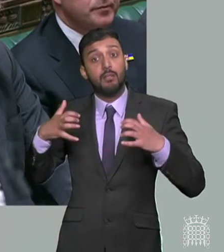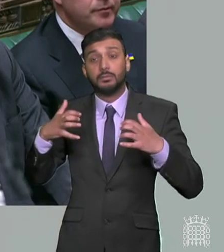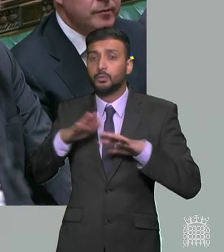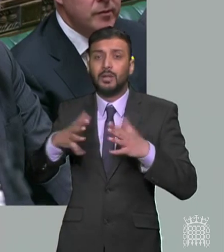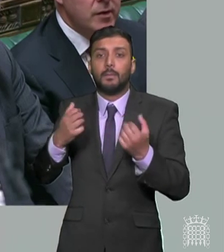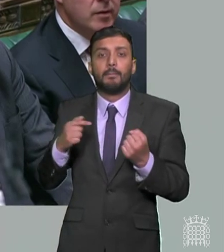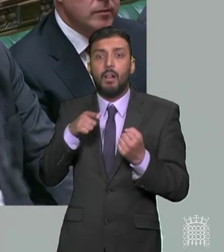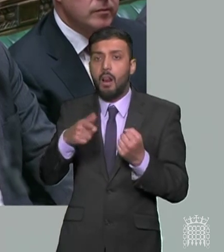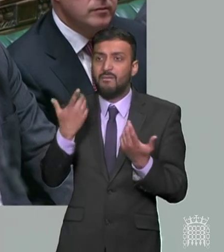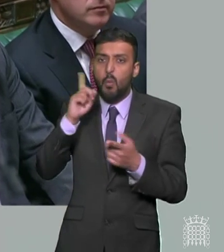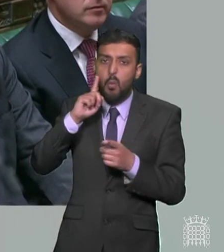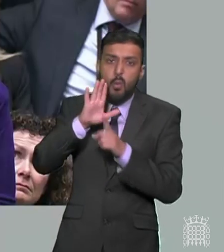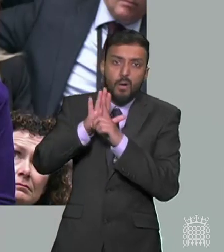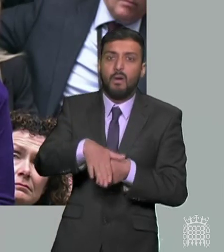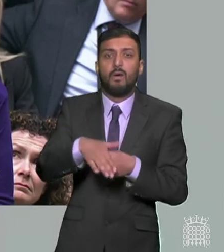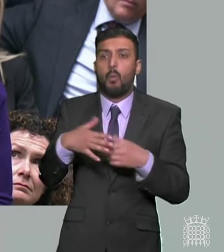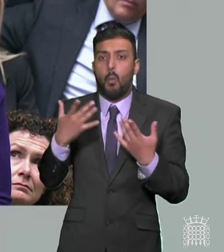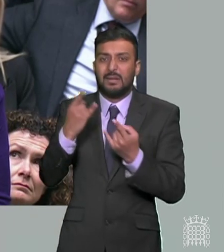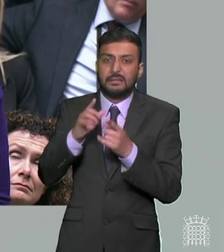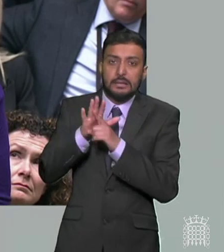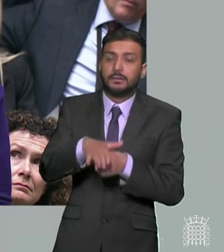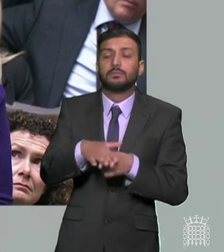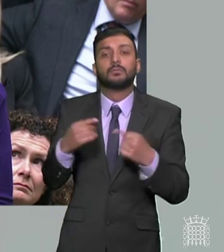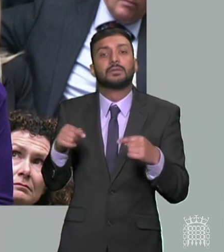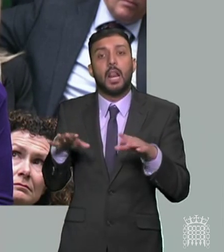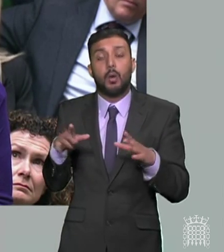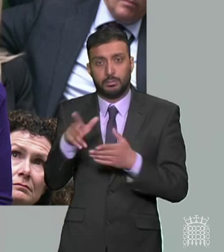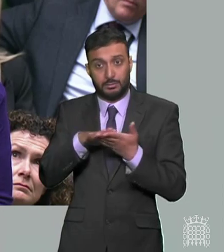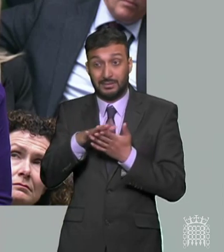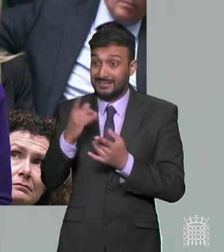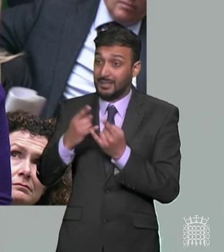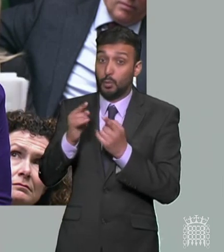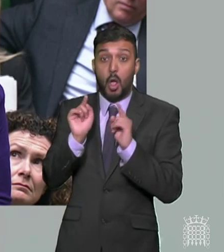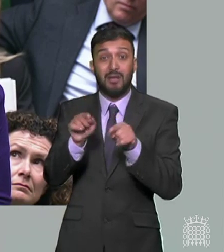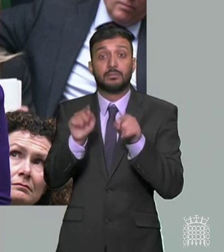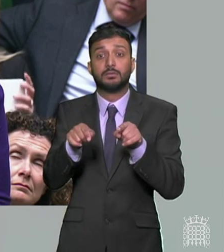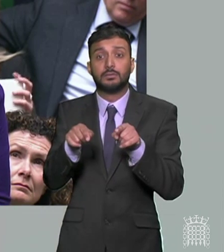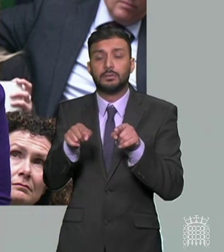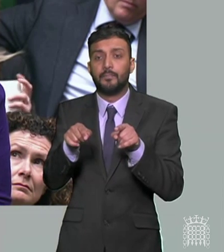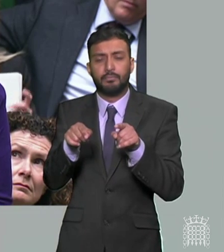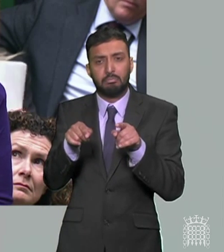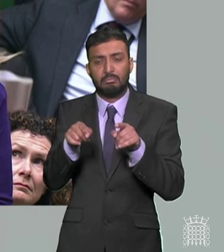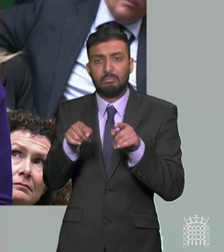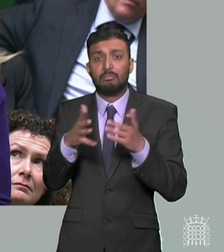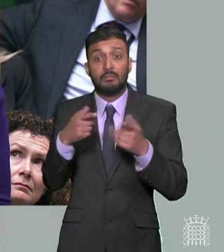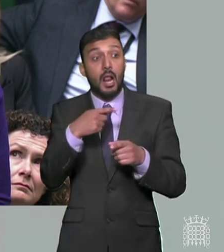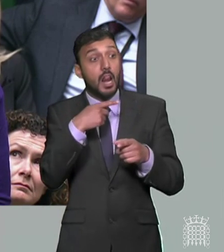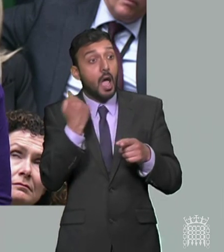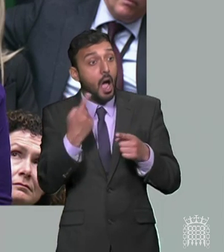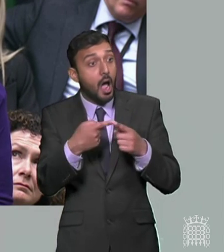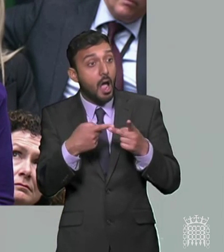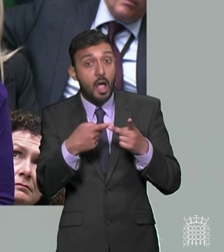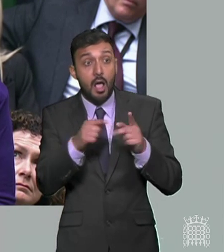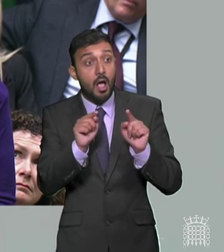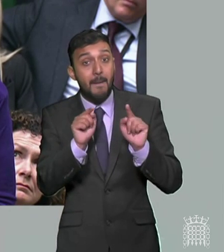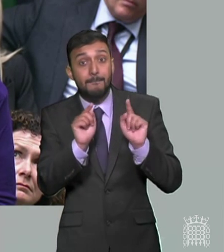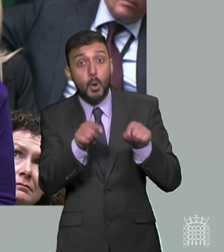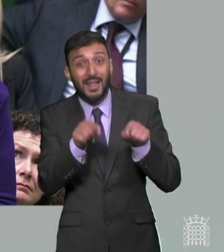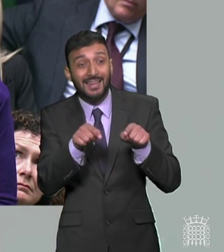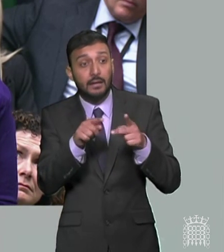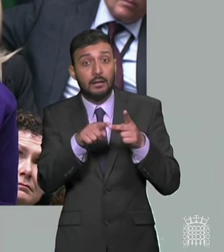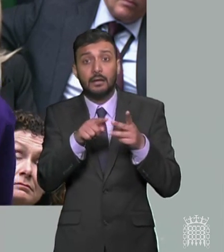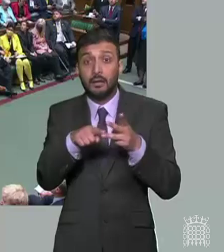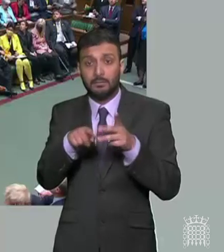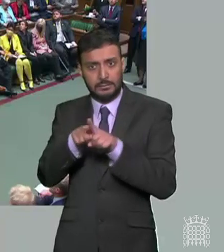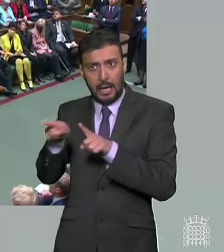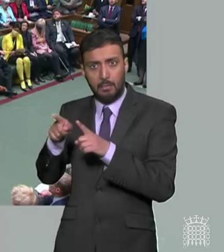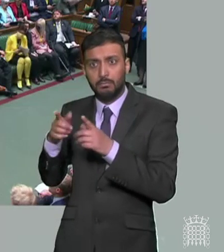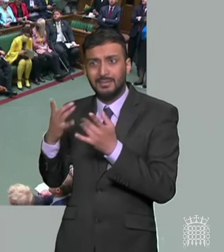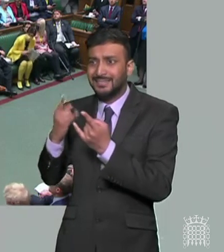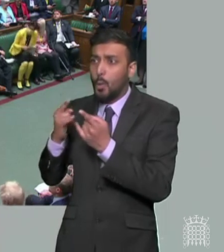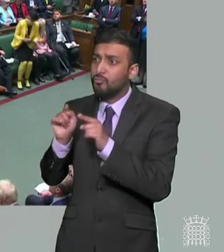Can he now confirm that he considers sexual harassment—unlike, apparently, bullying and lying—to be grounds for dismissal under the ministerial code?